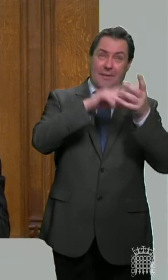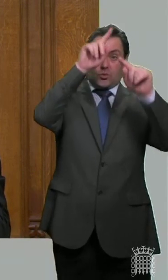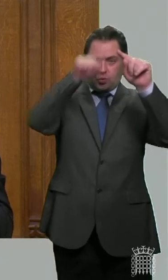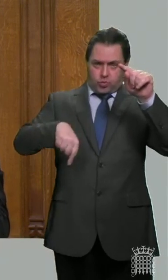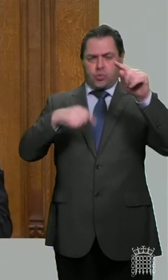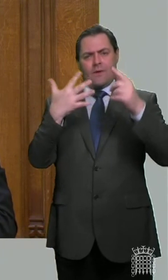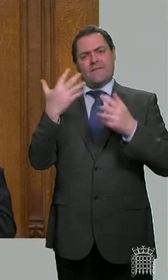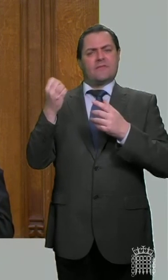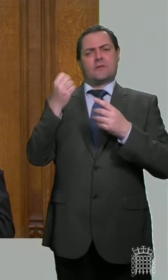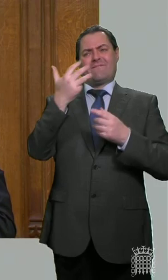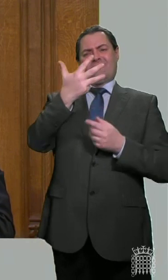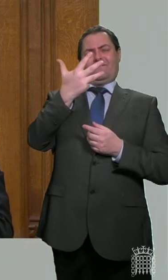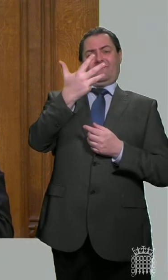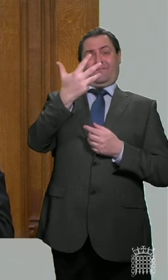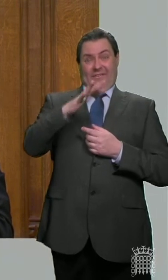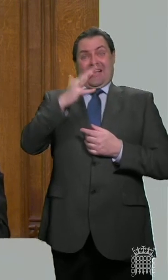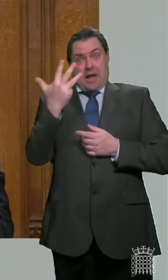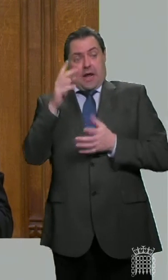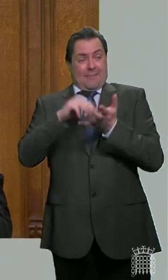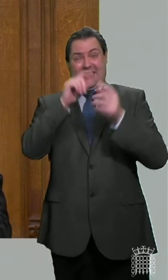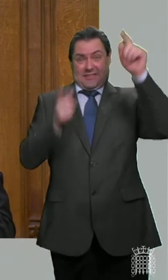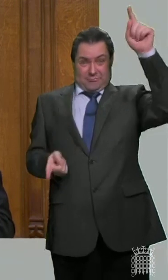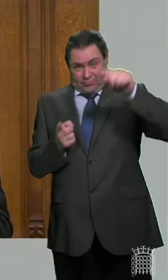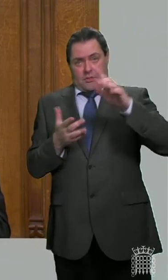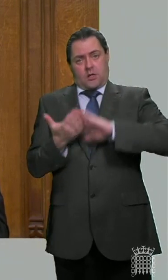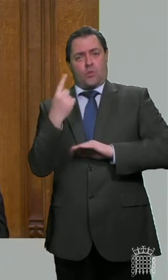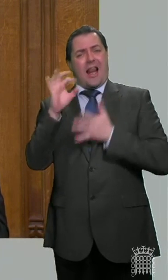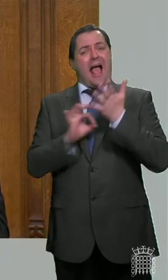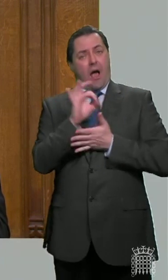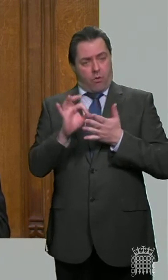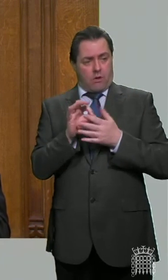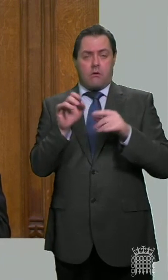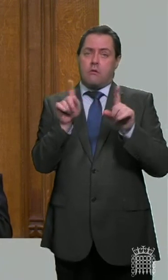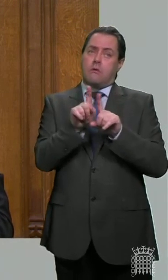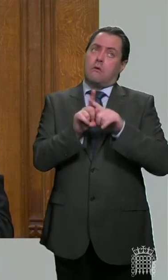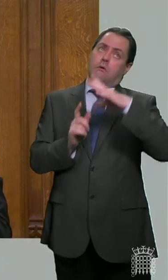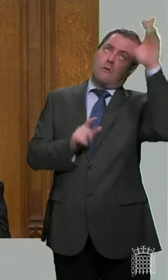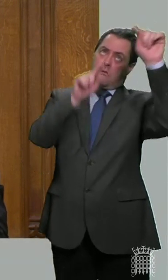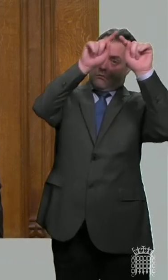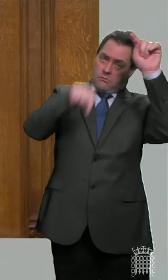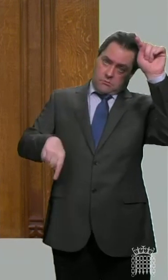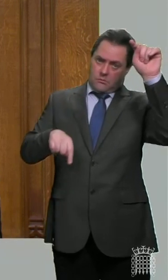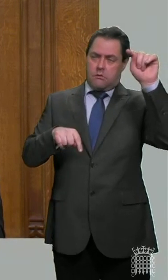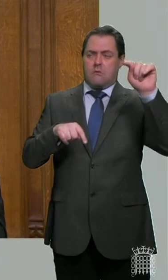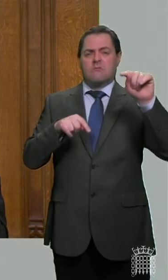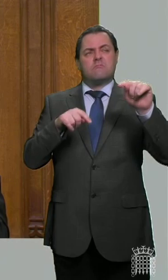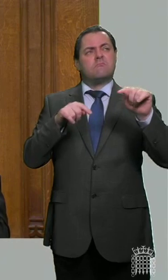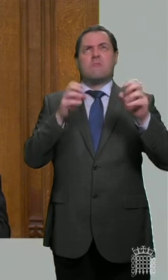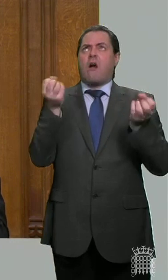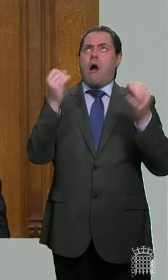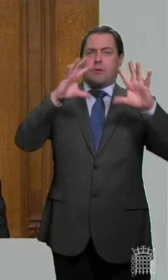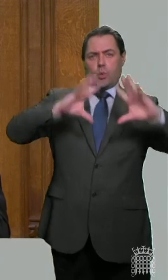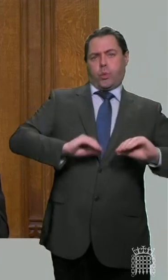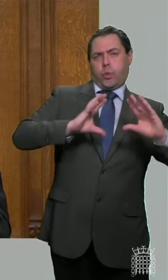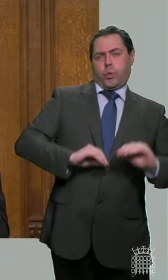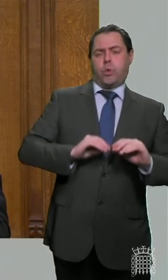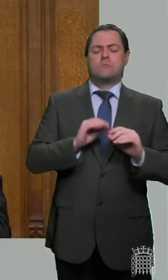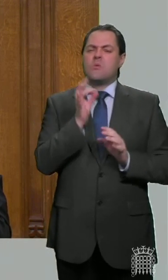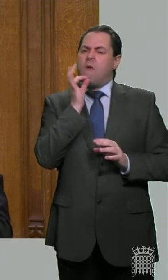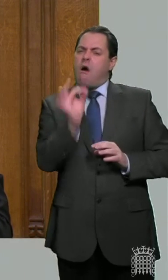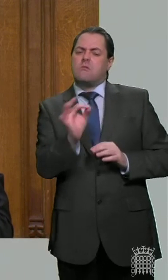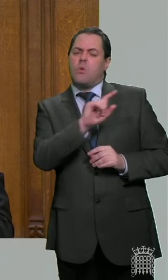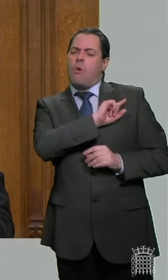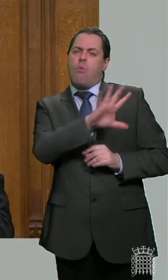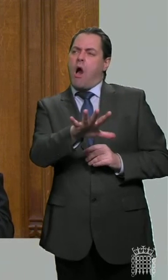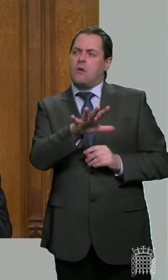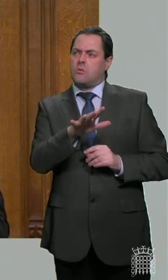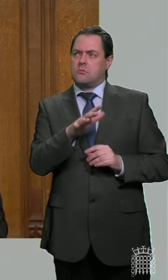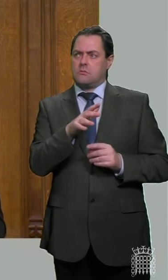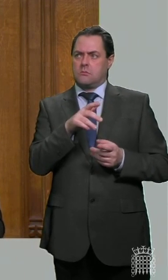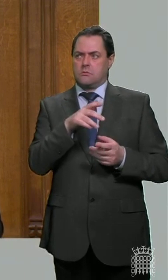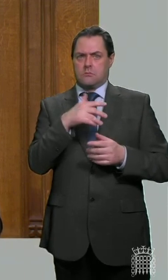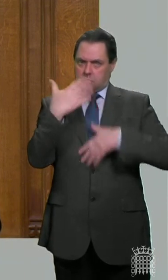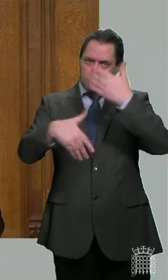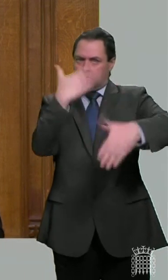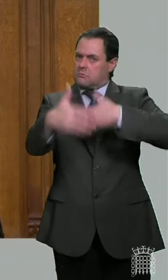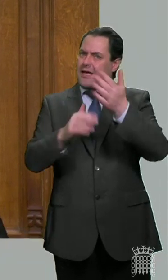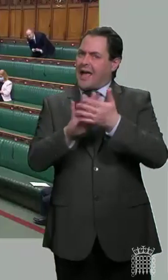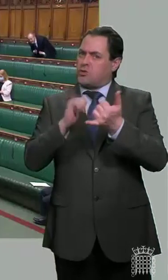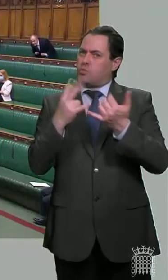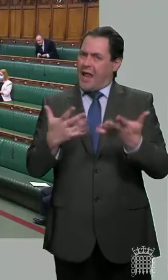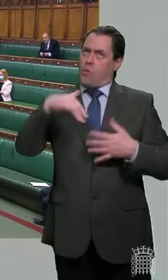With the carbon capture that we would generate and the increased capacity to the west coast main line, what prevents the Government from putting shovels in the ground in the north now?